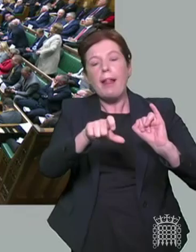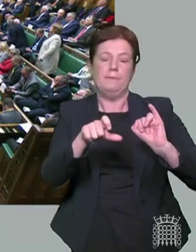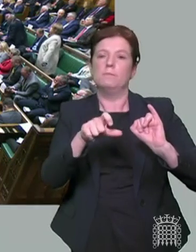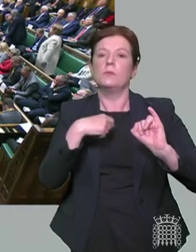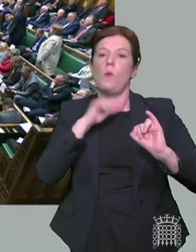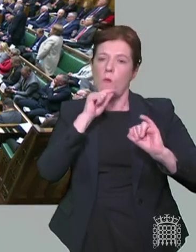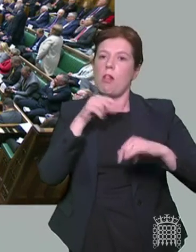vapours, we will do so.